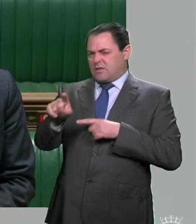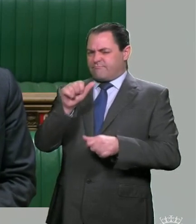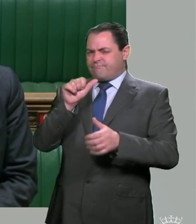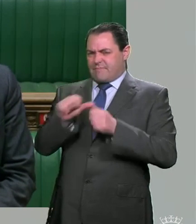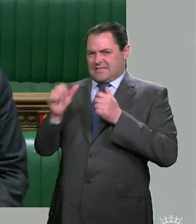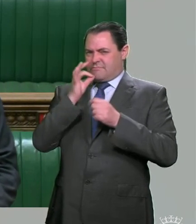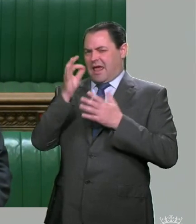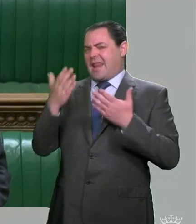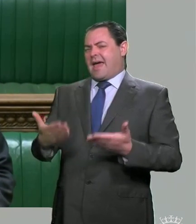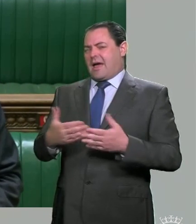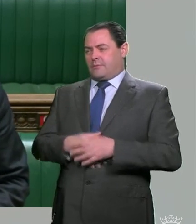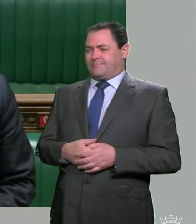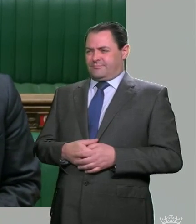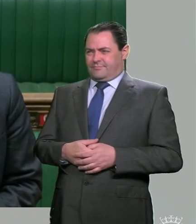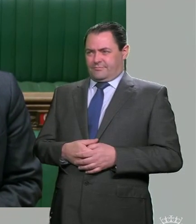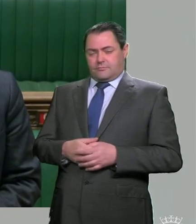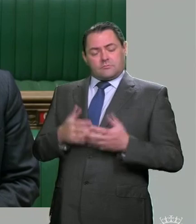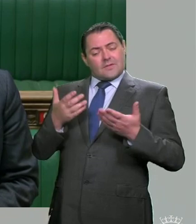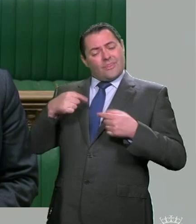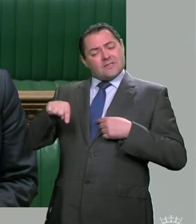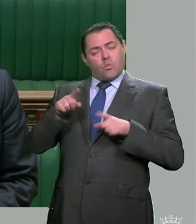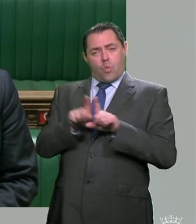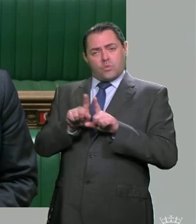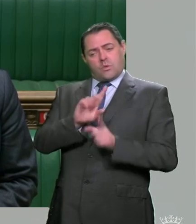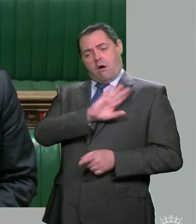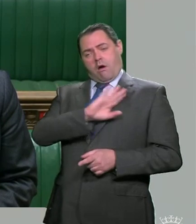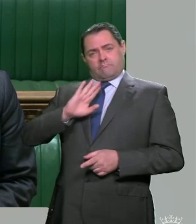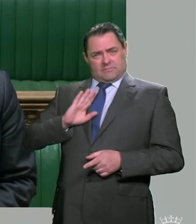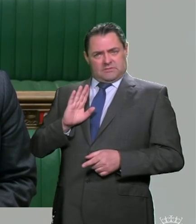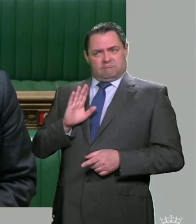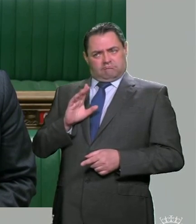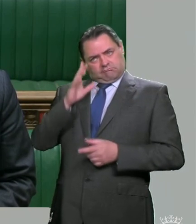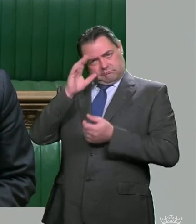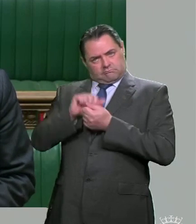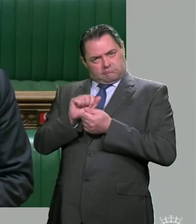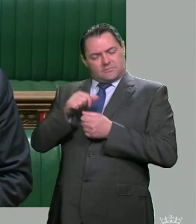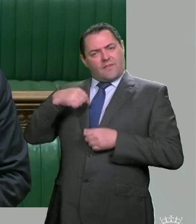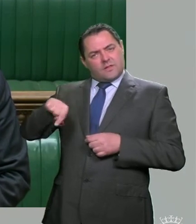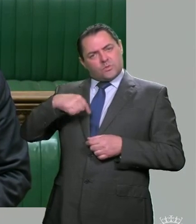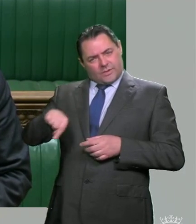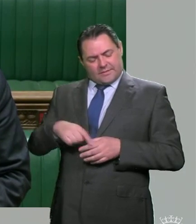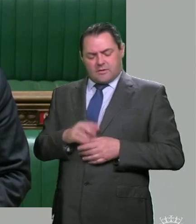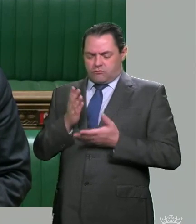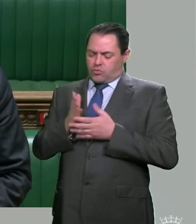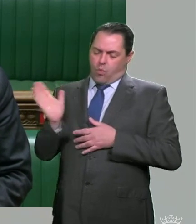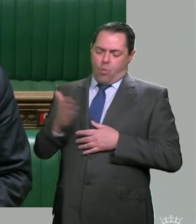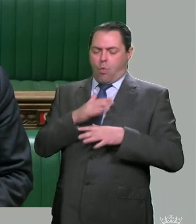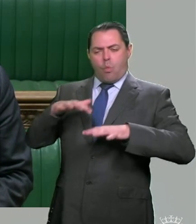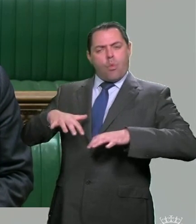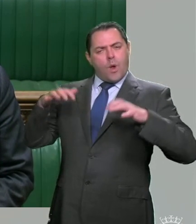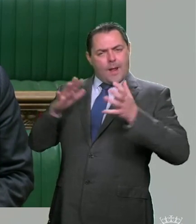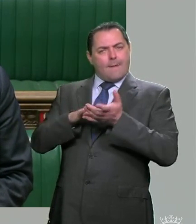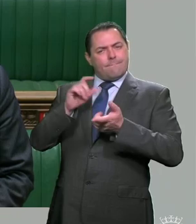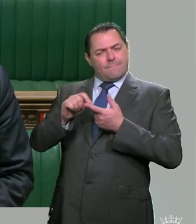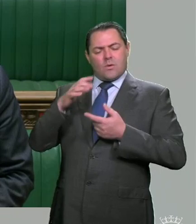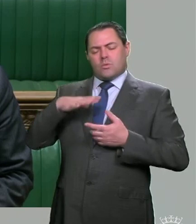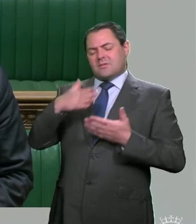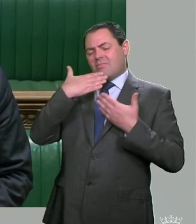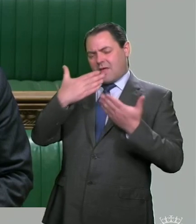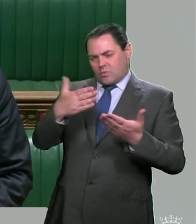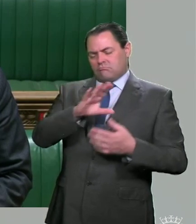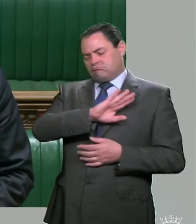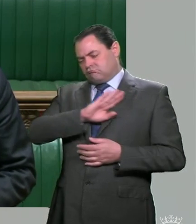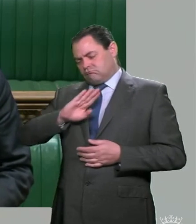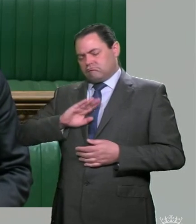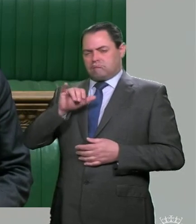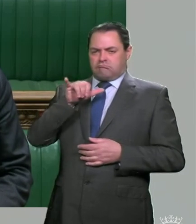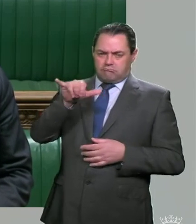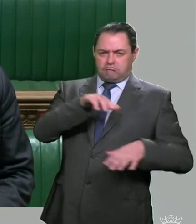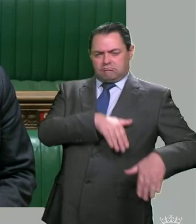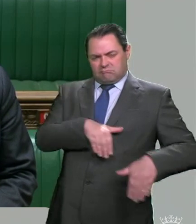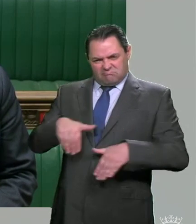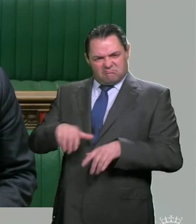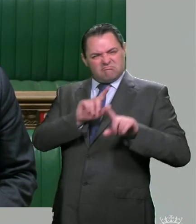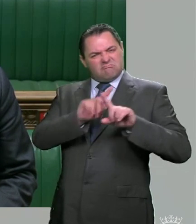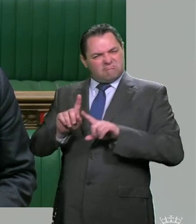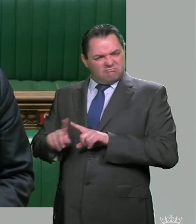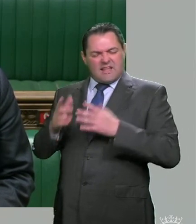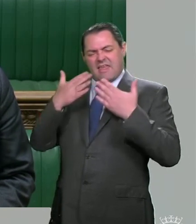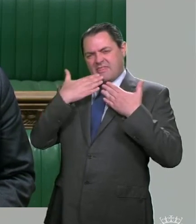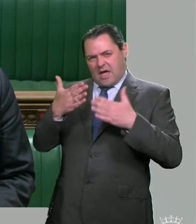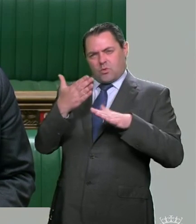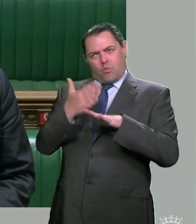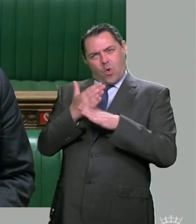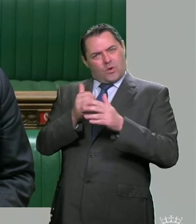This week is Armed Forces Week, and I am sure that colleagues from across the House will wish to join me in thanking our fantastic armed forces and their families for their service to our country.